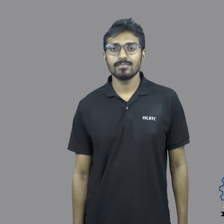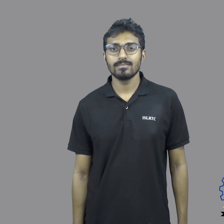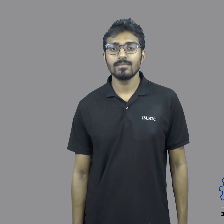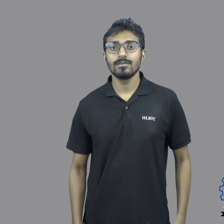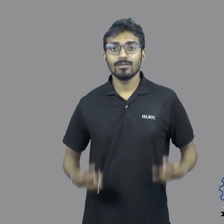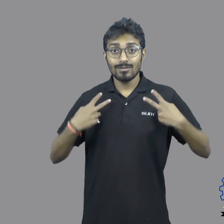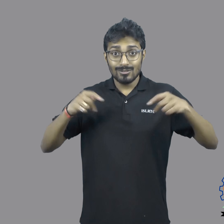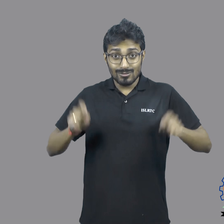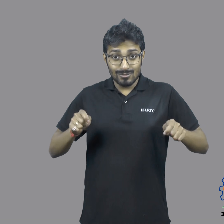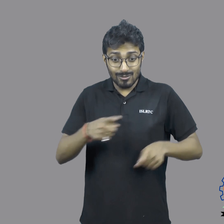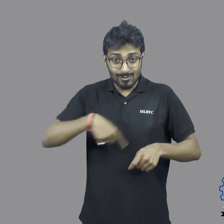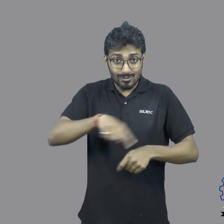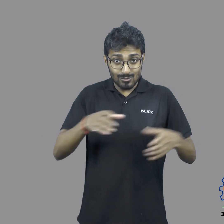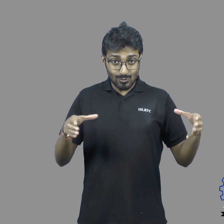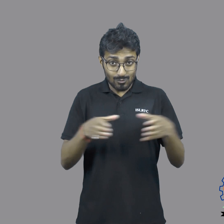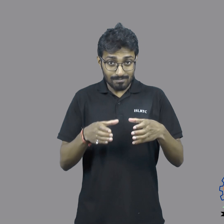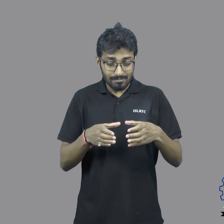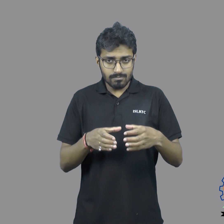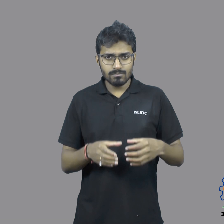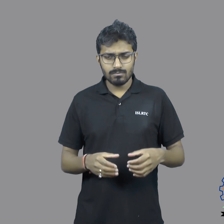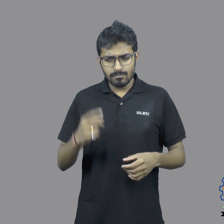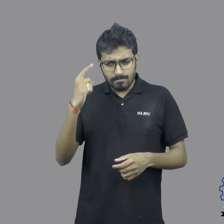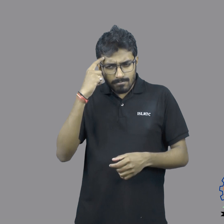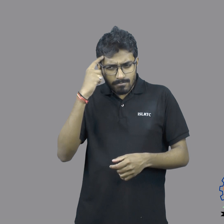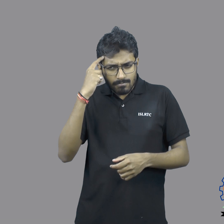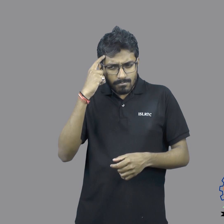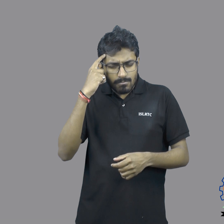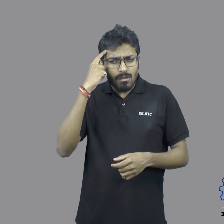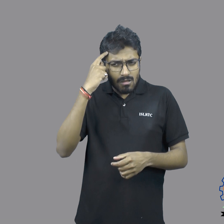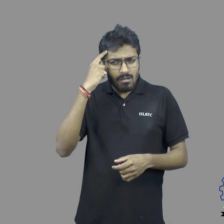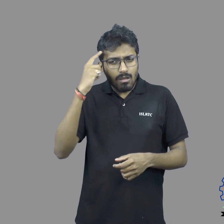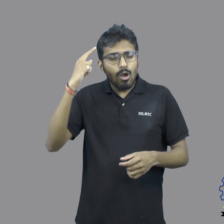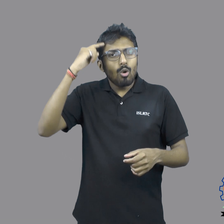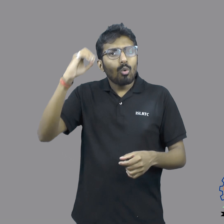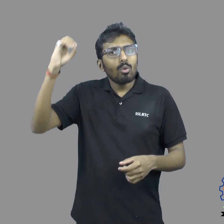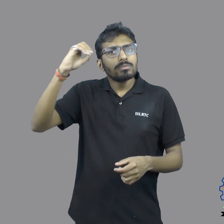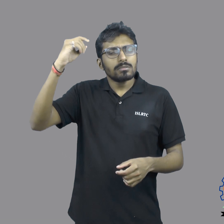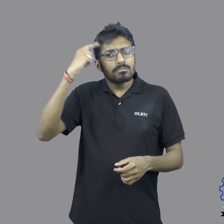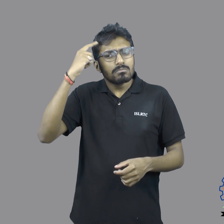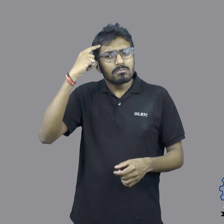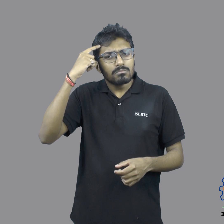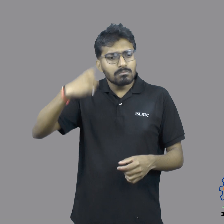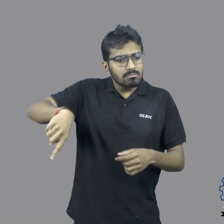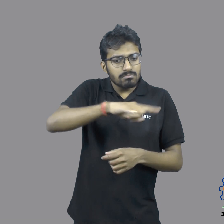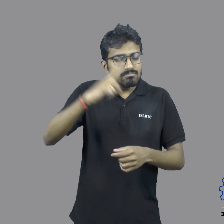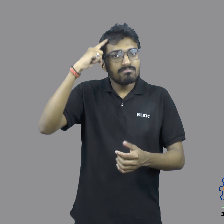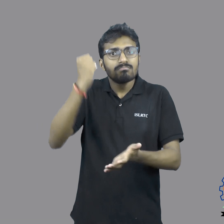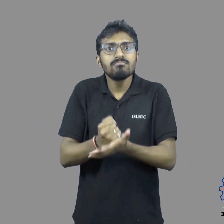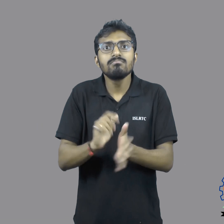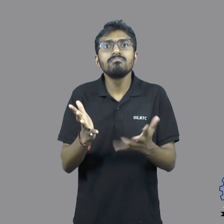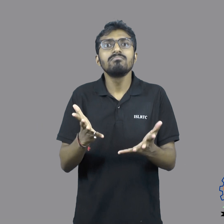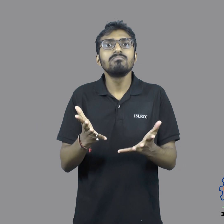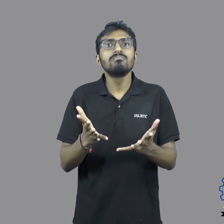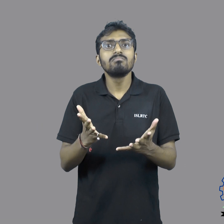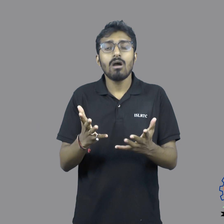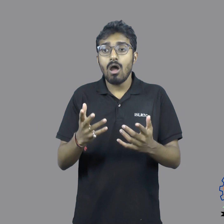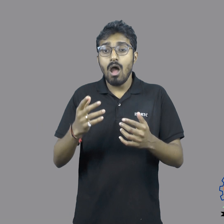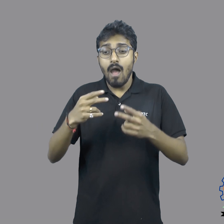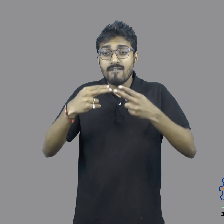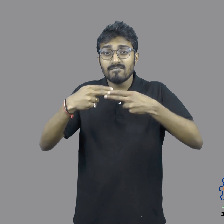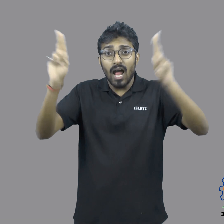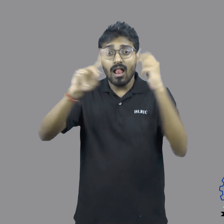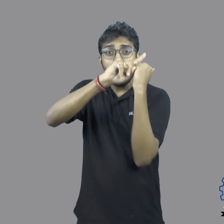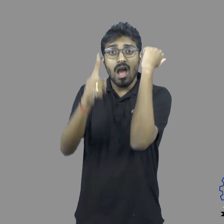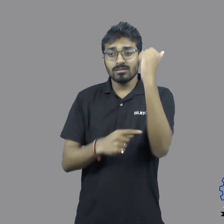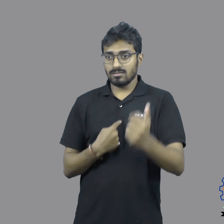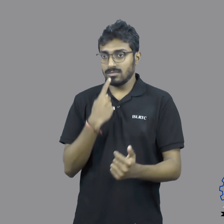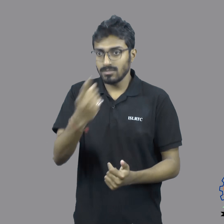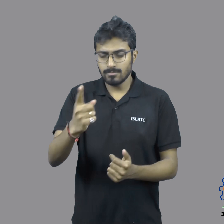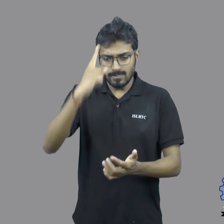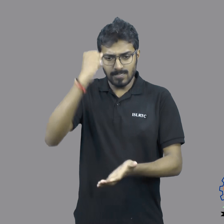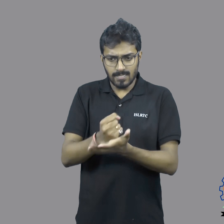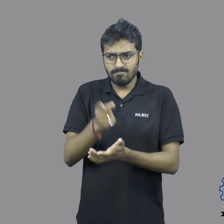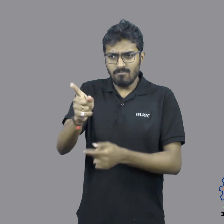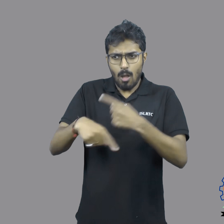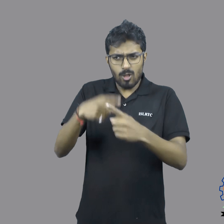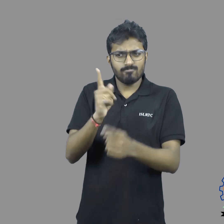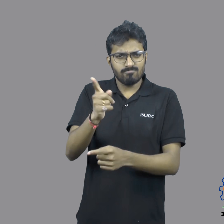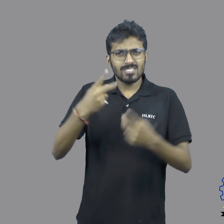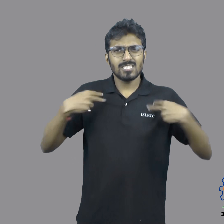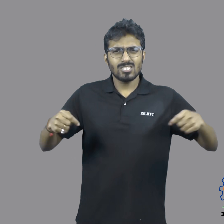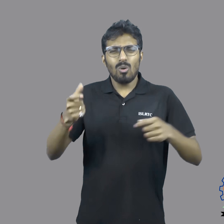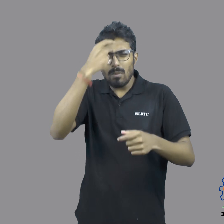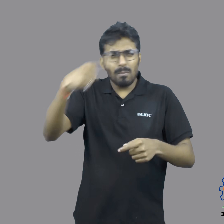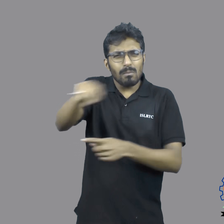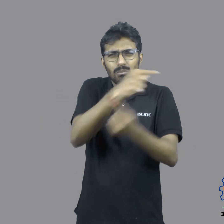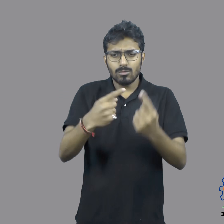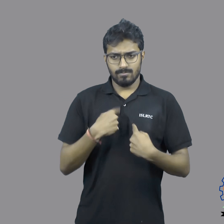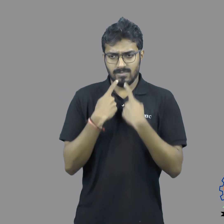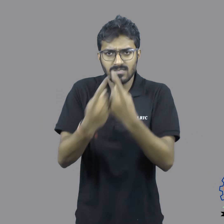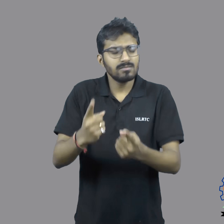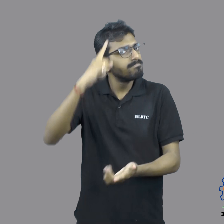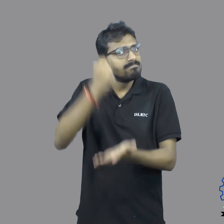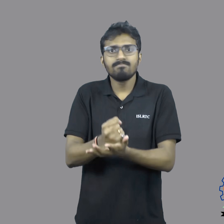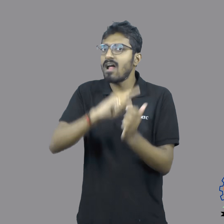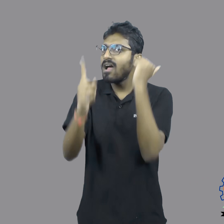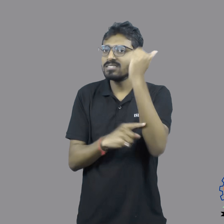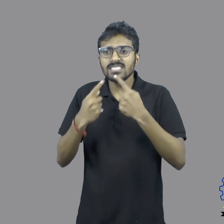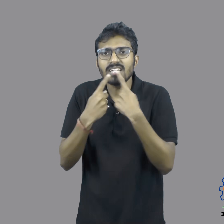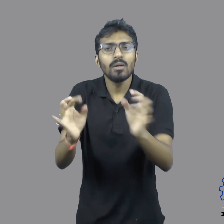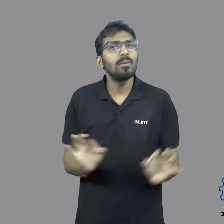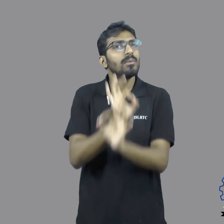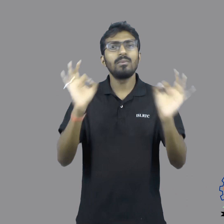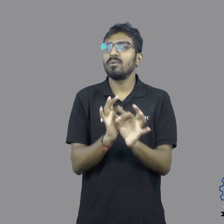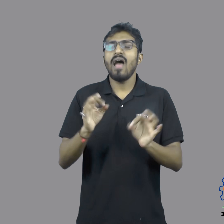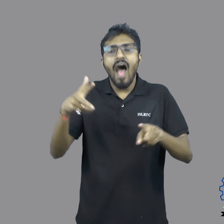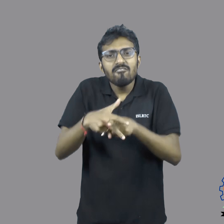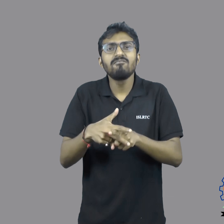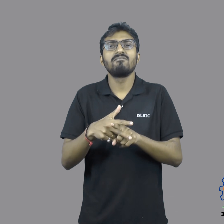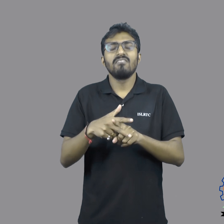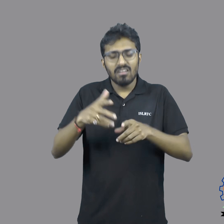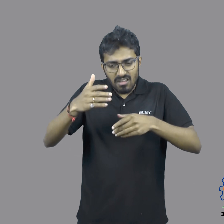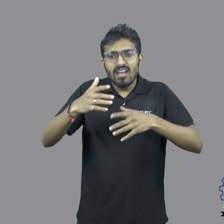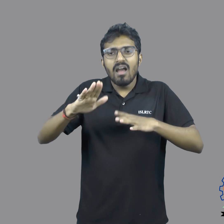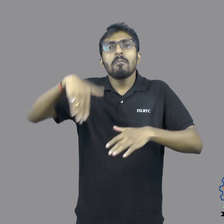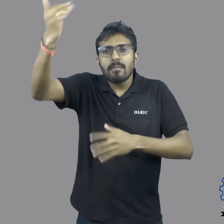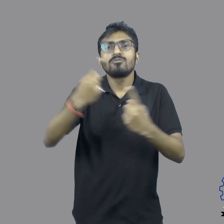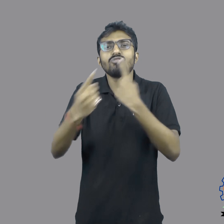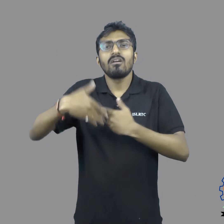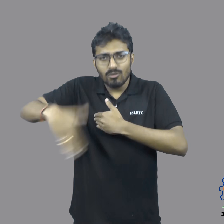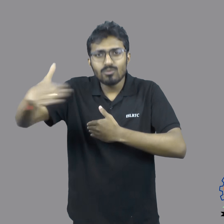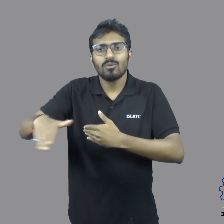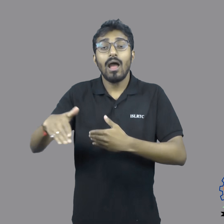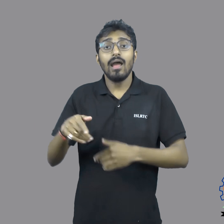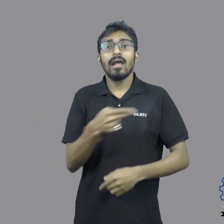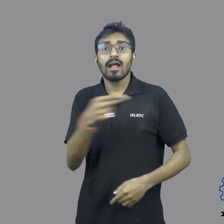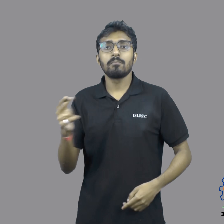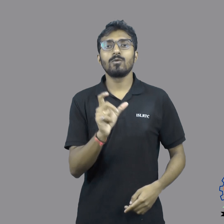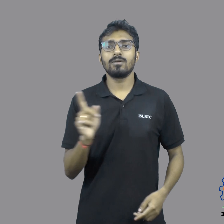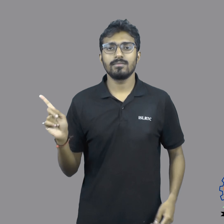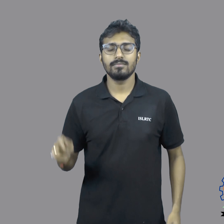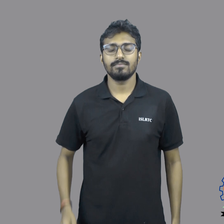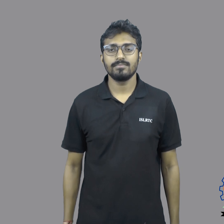Hung Jury